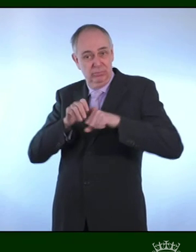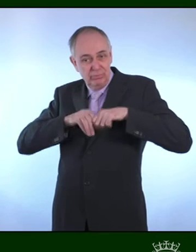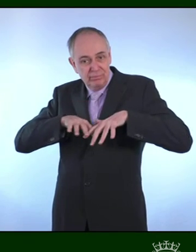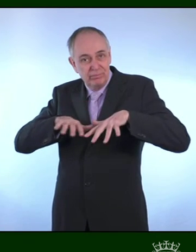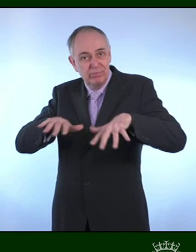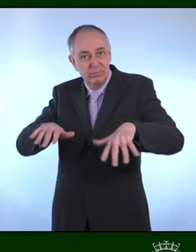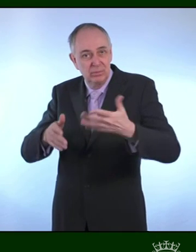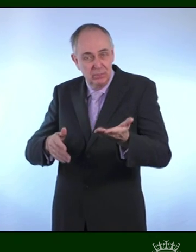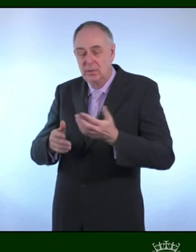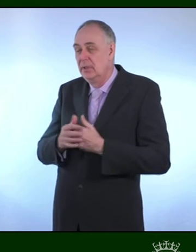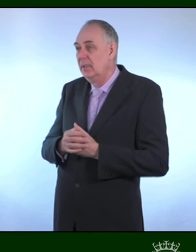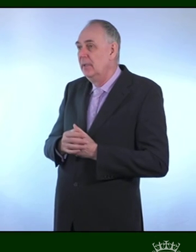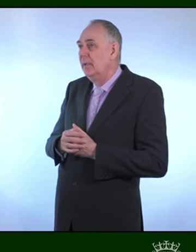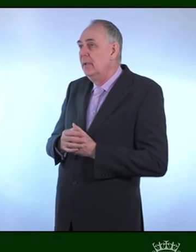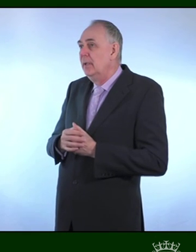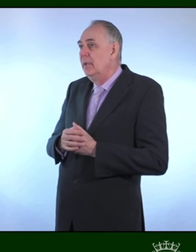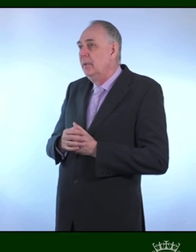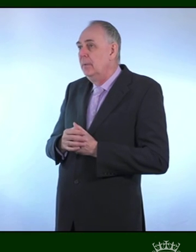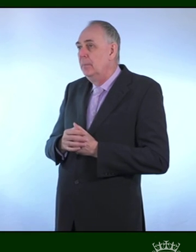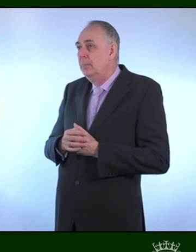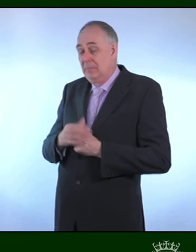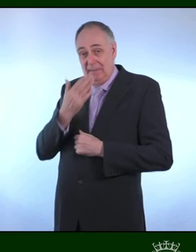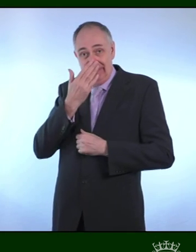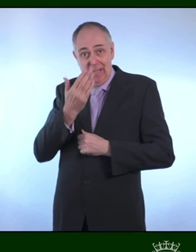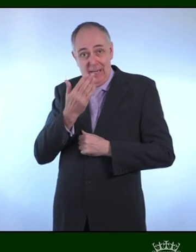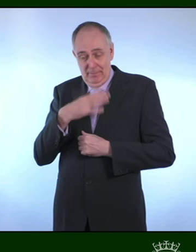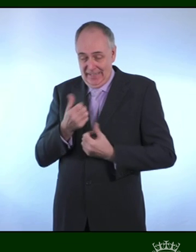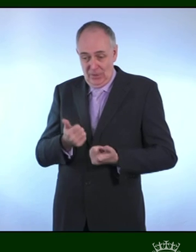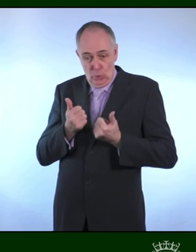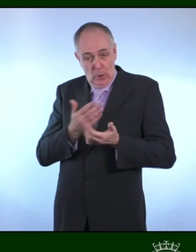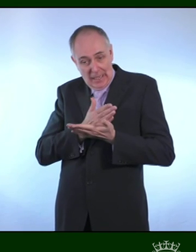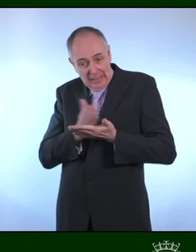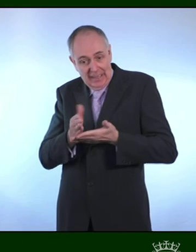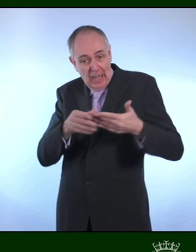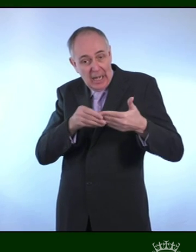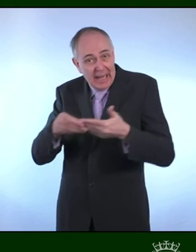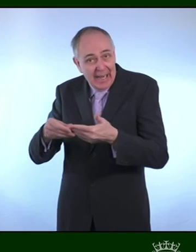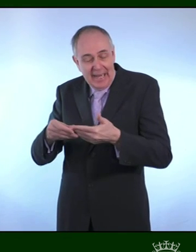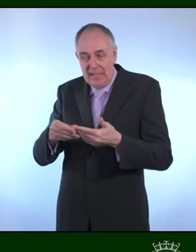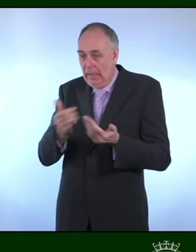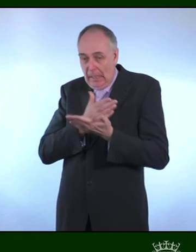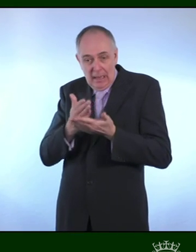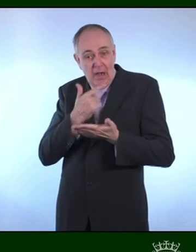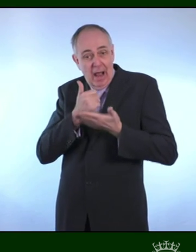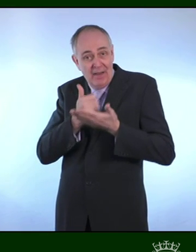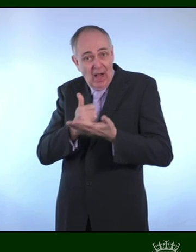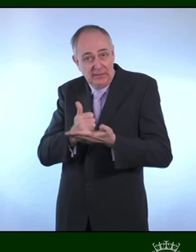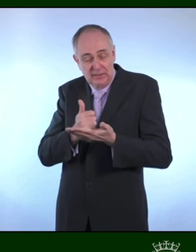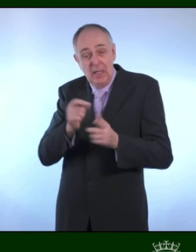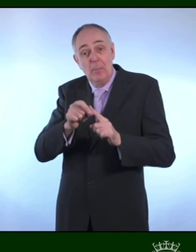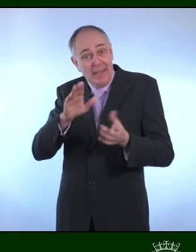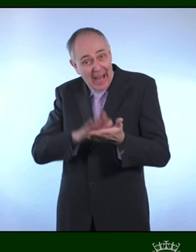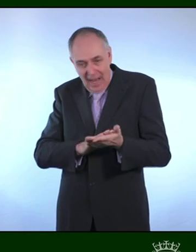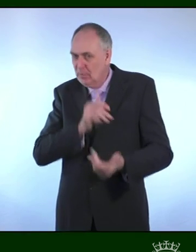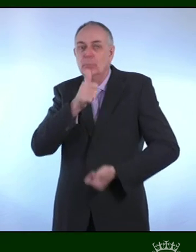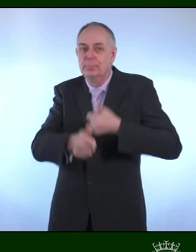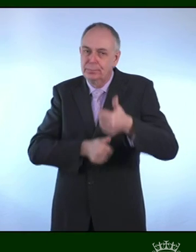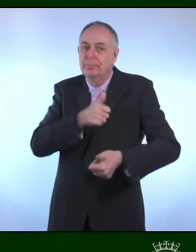It seems to me that in uncertain times we need clarity and leadership, and I want to commend the Prime Minister for the leadership and clarity that he has given in the messages coming from Government.